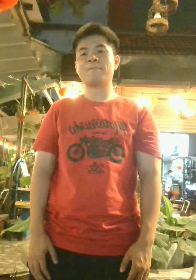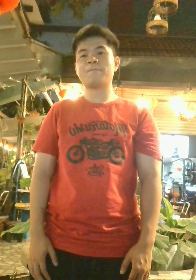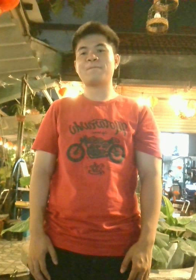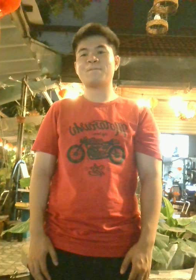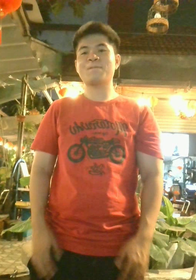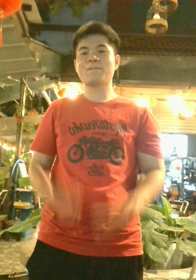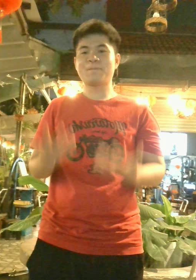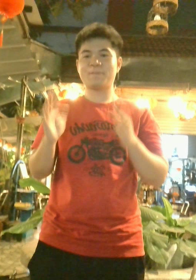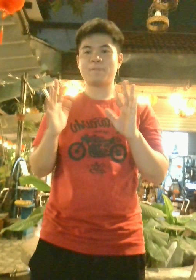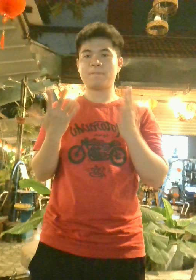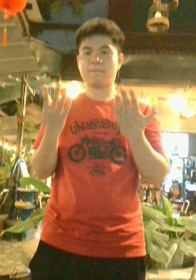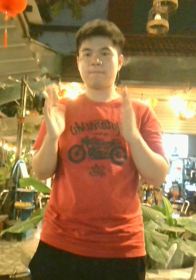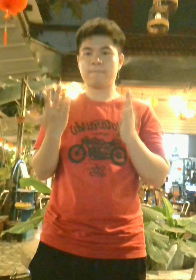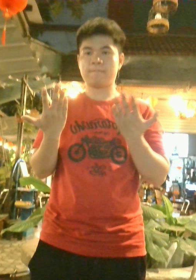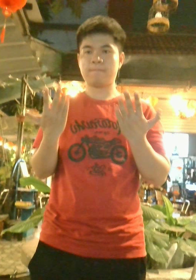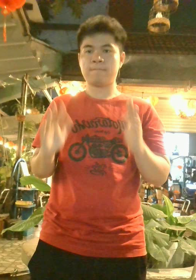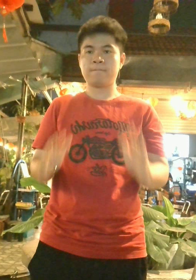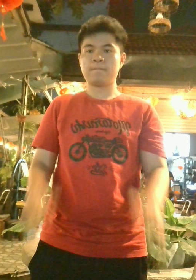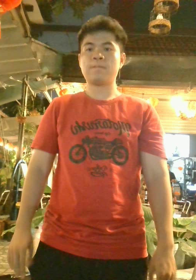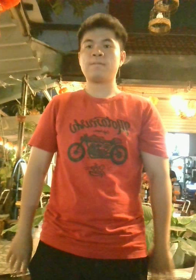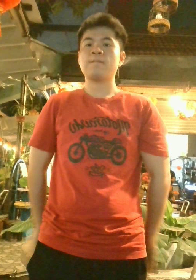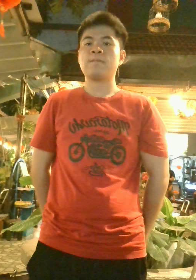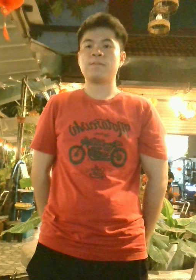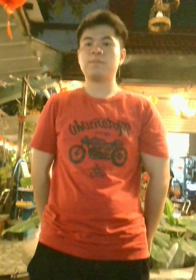vui mừng